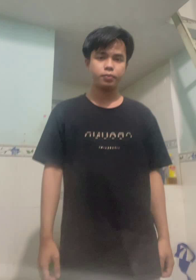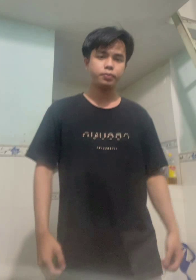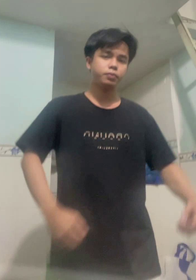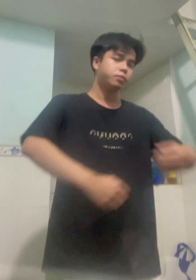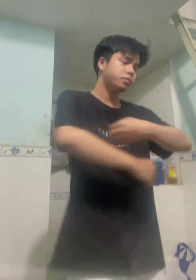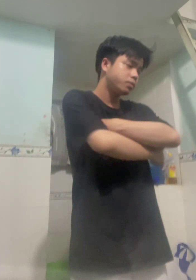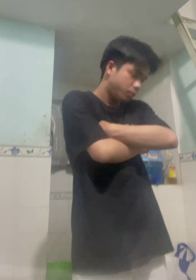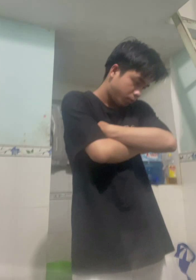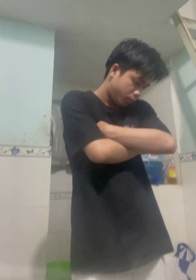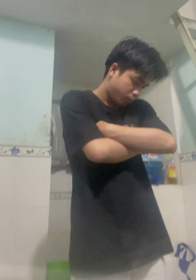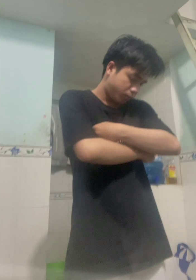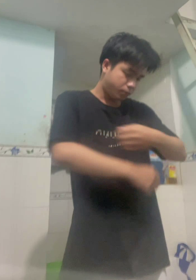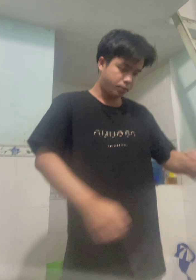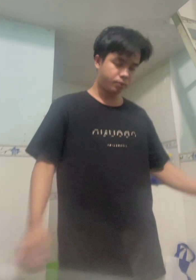om